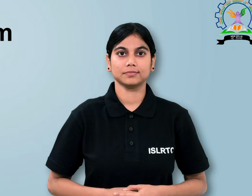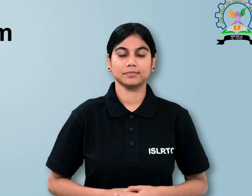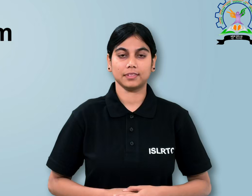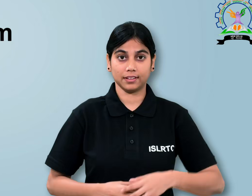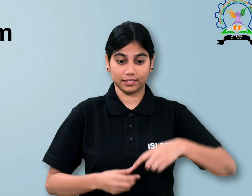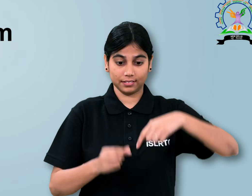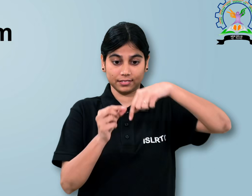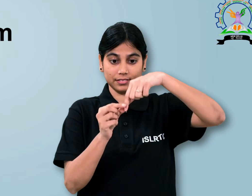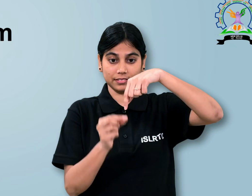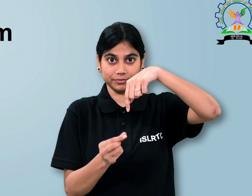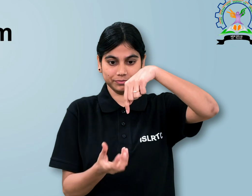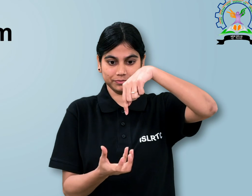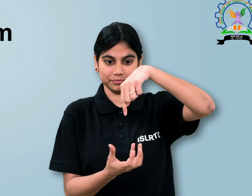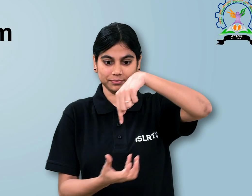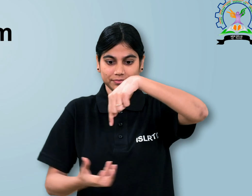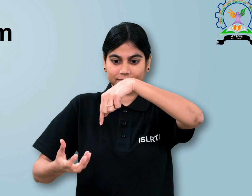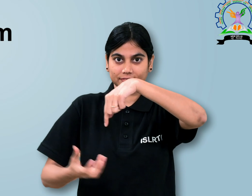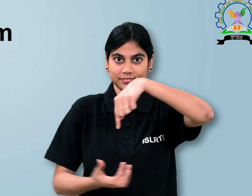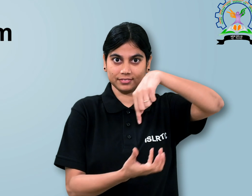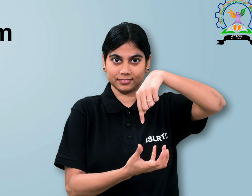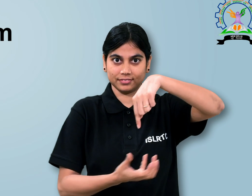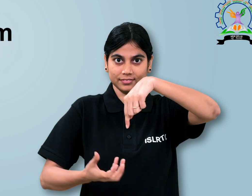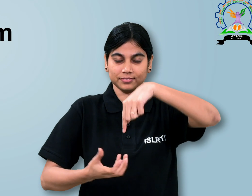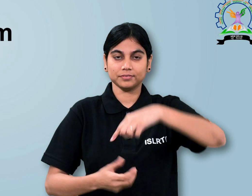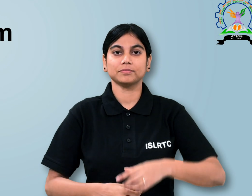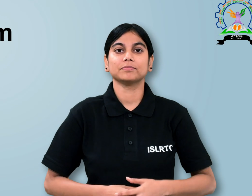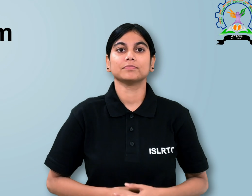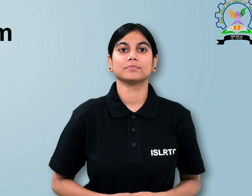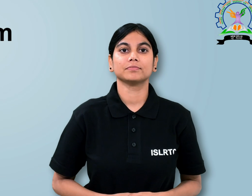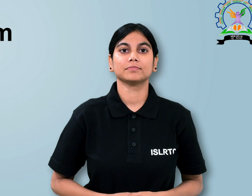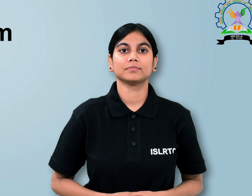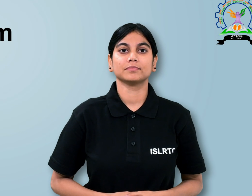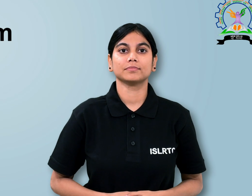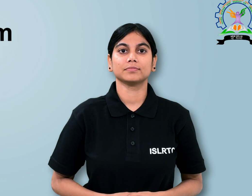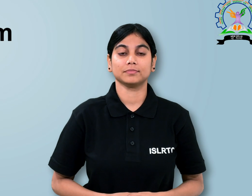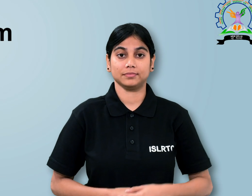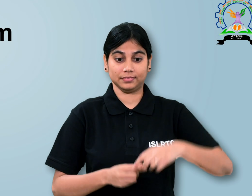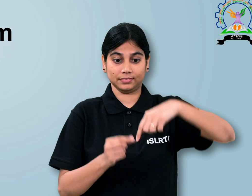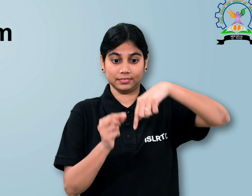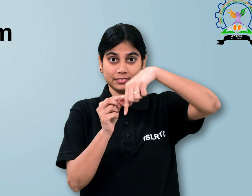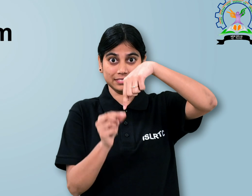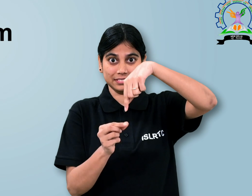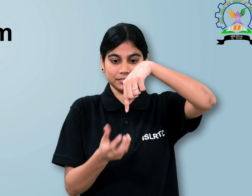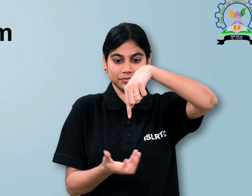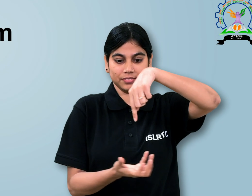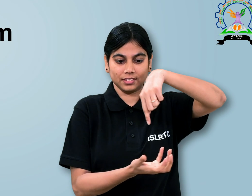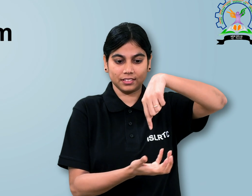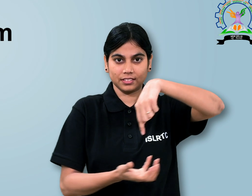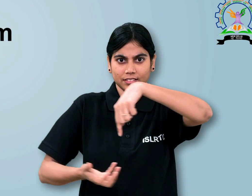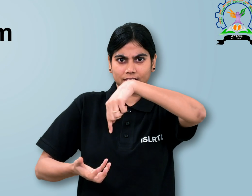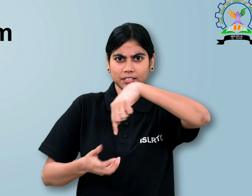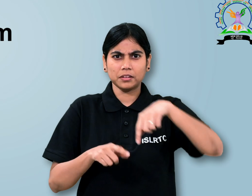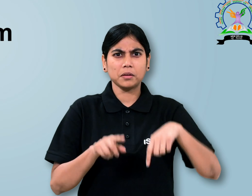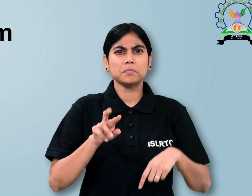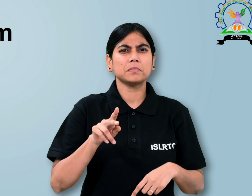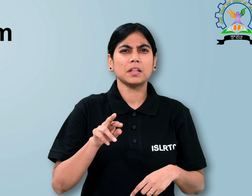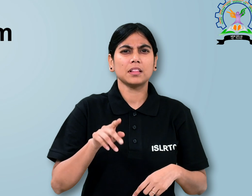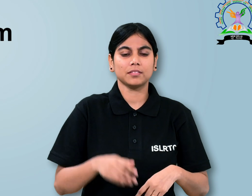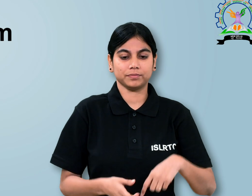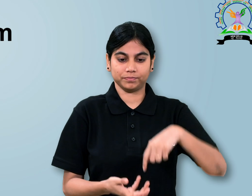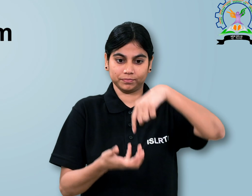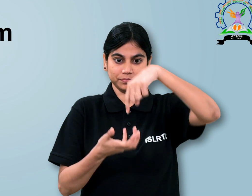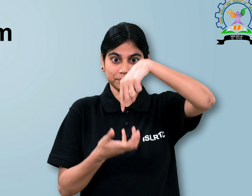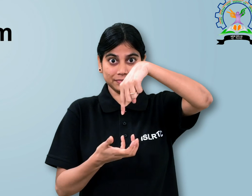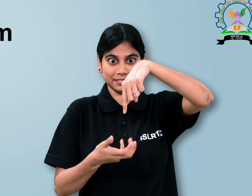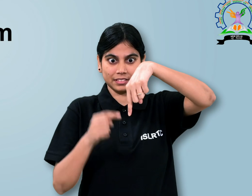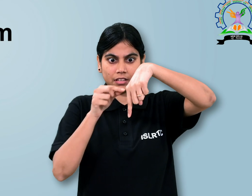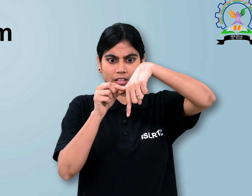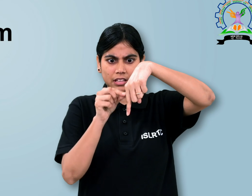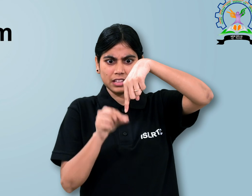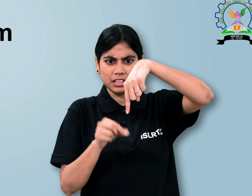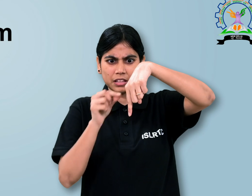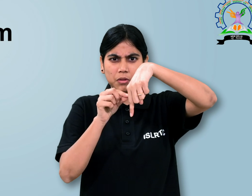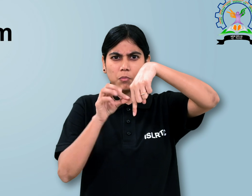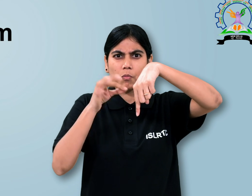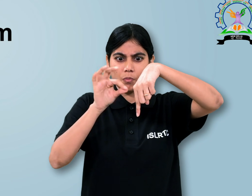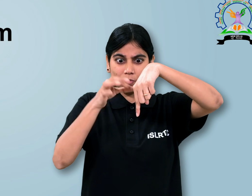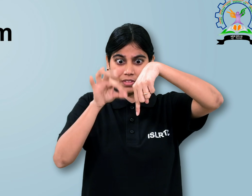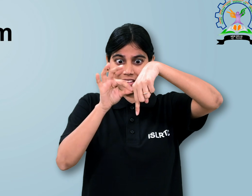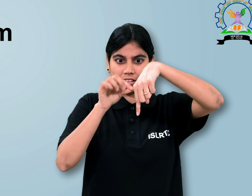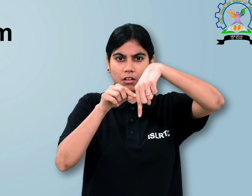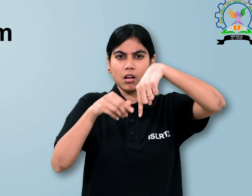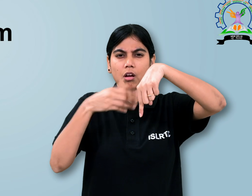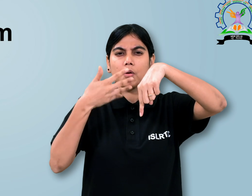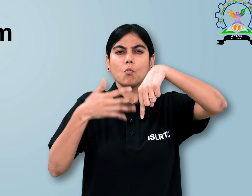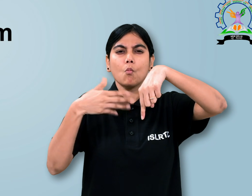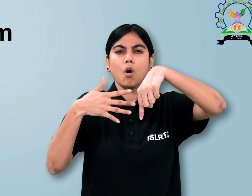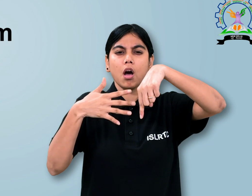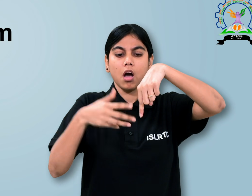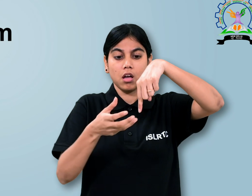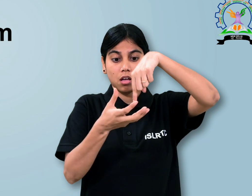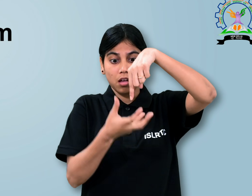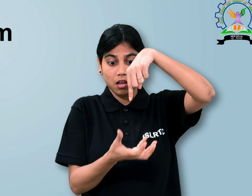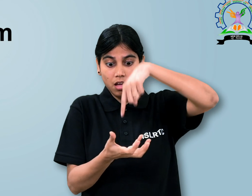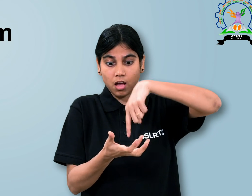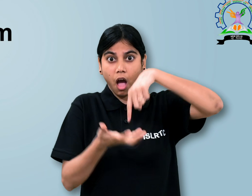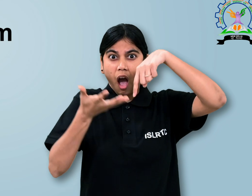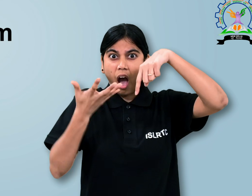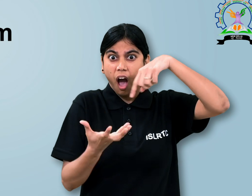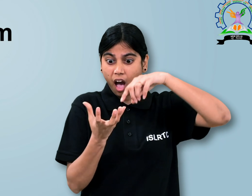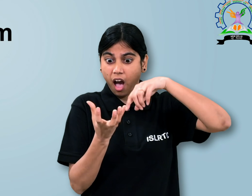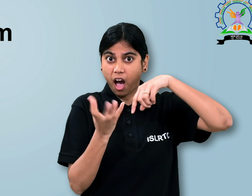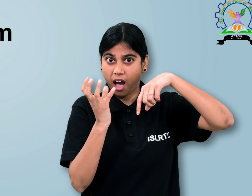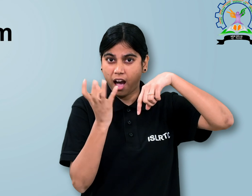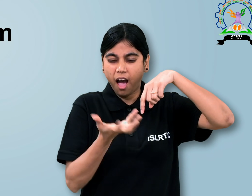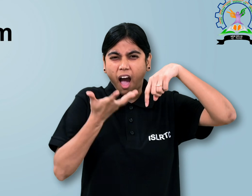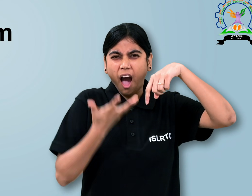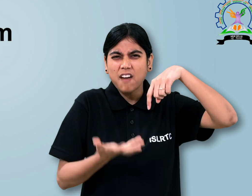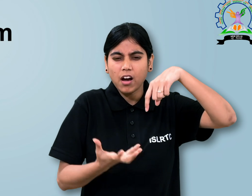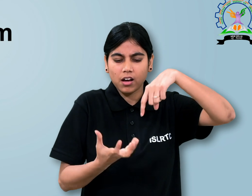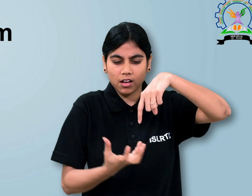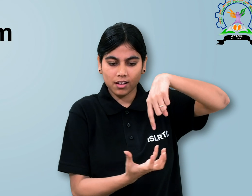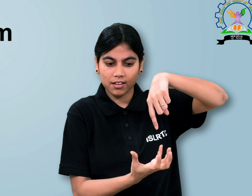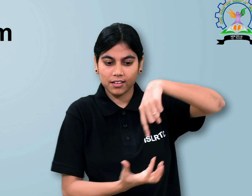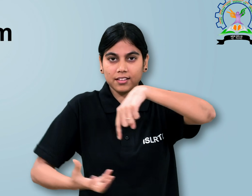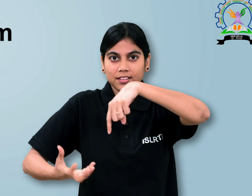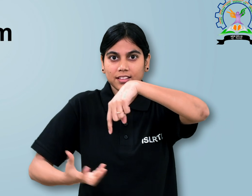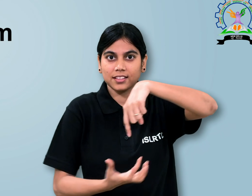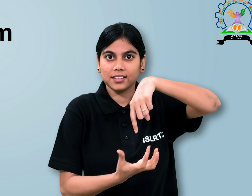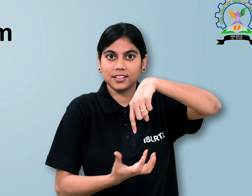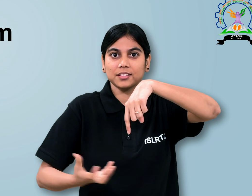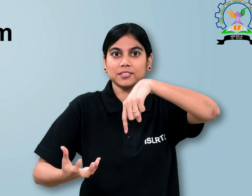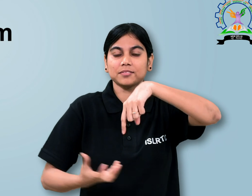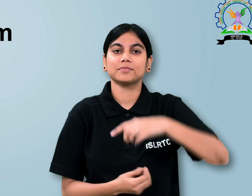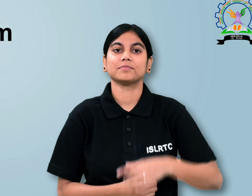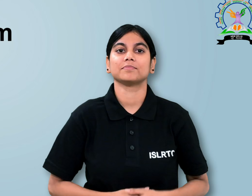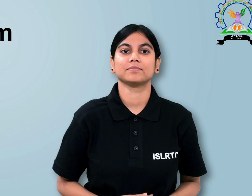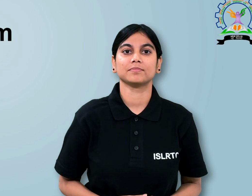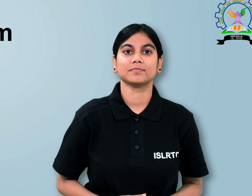Simple Pendulum A device where its point mass is attached to a light inextensible string and suspended from a fixed support.